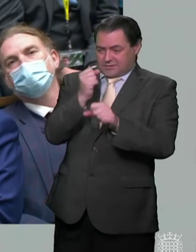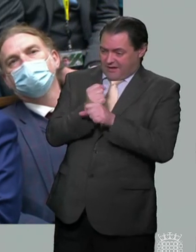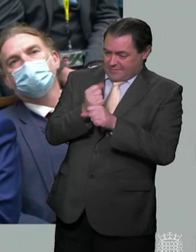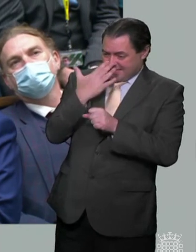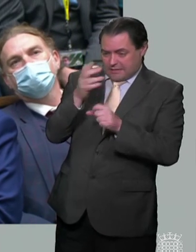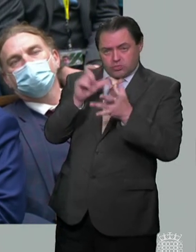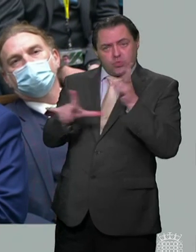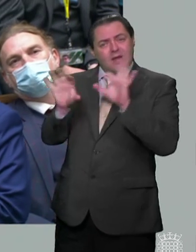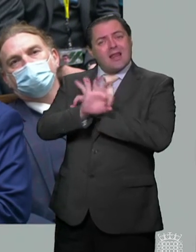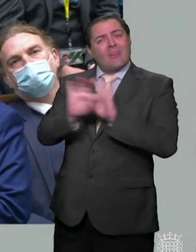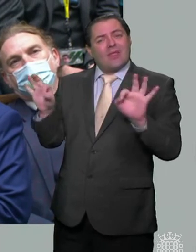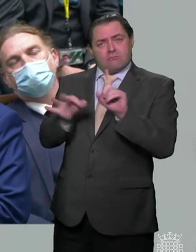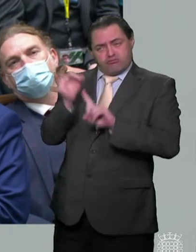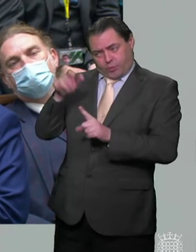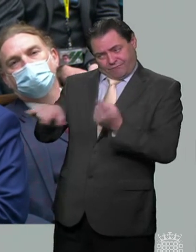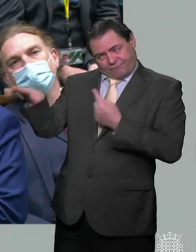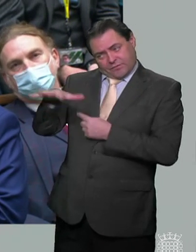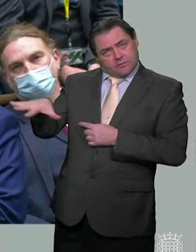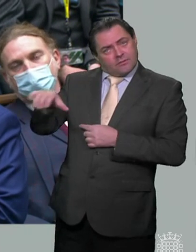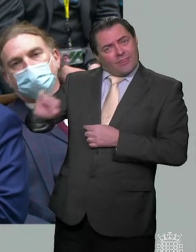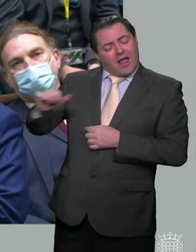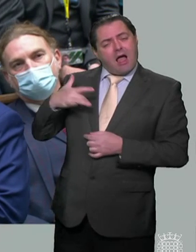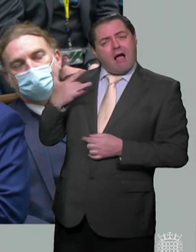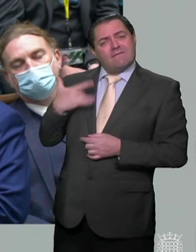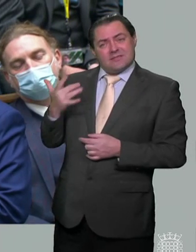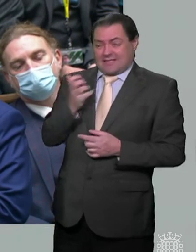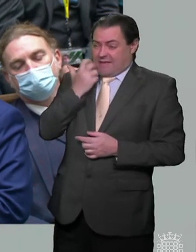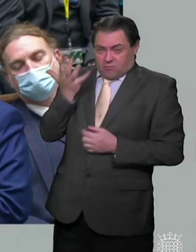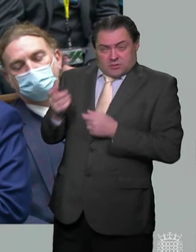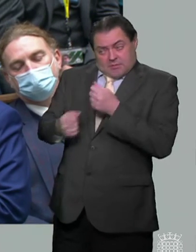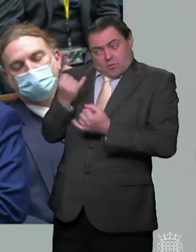The situation is getting worse by the day.